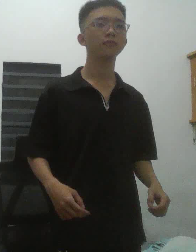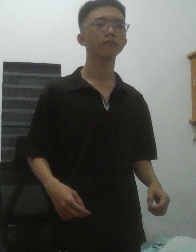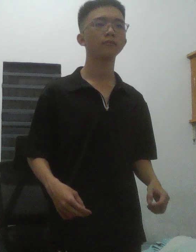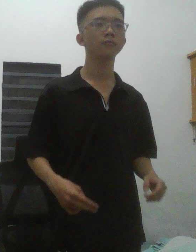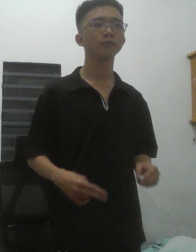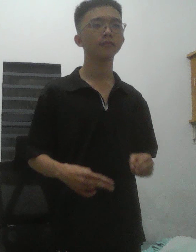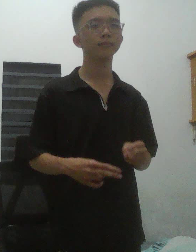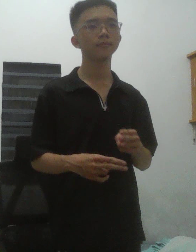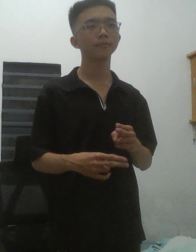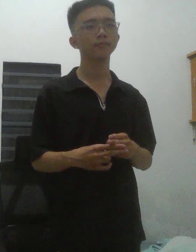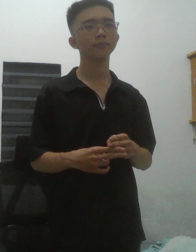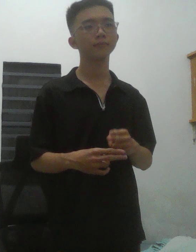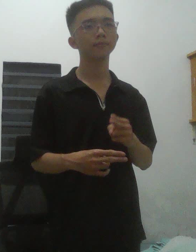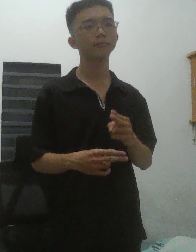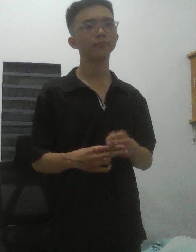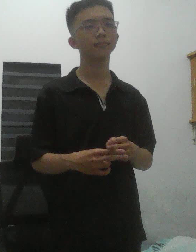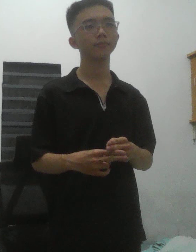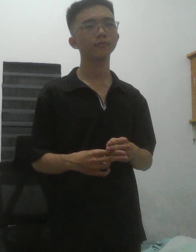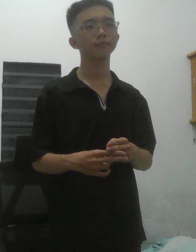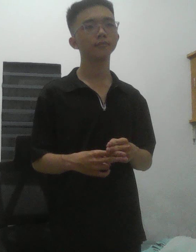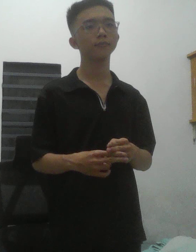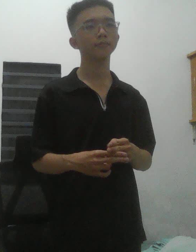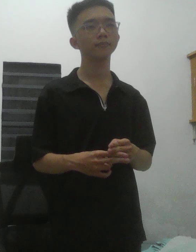ten